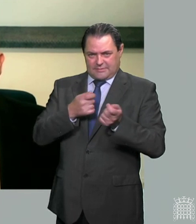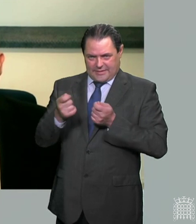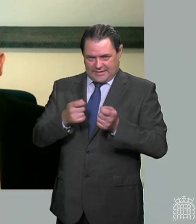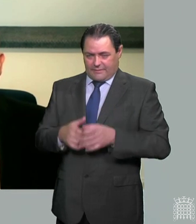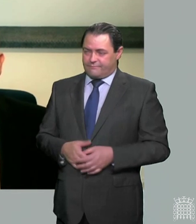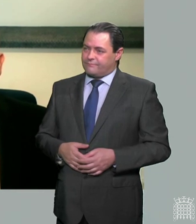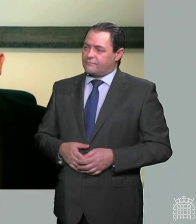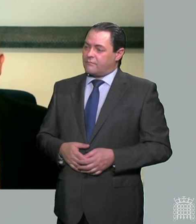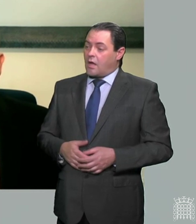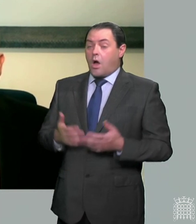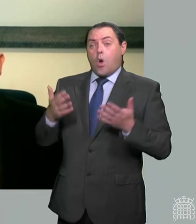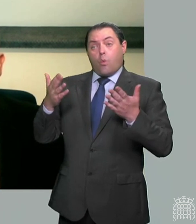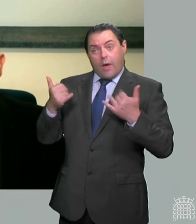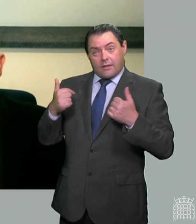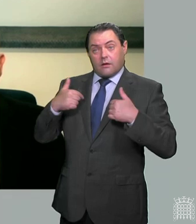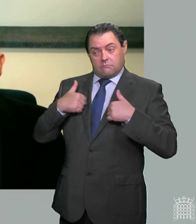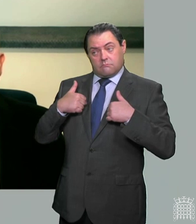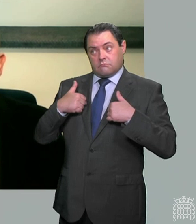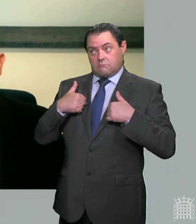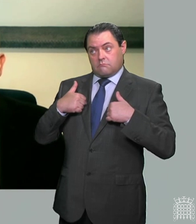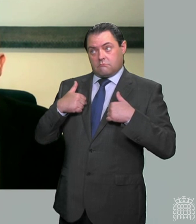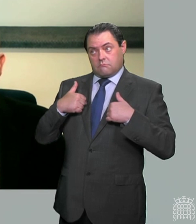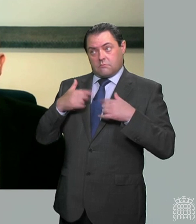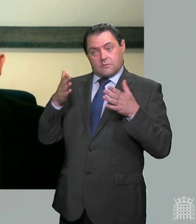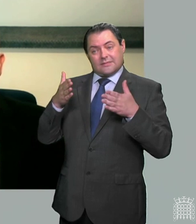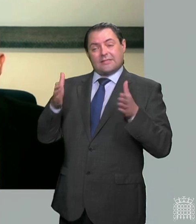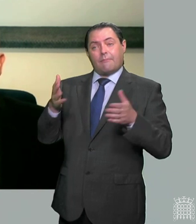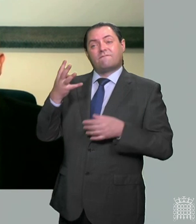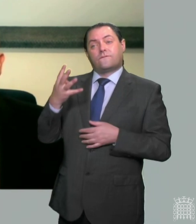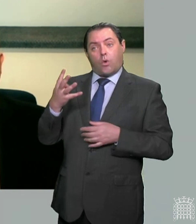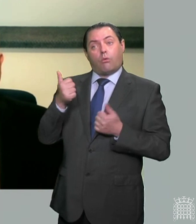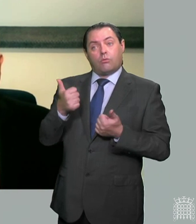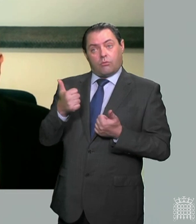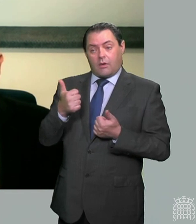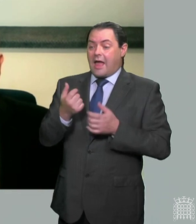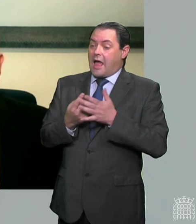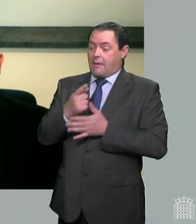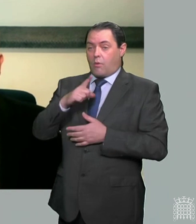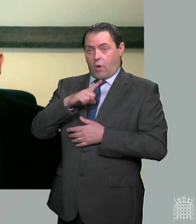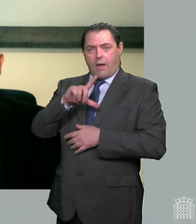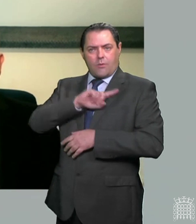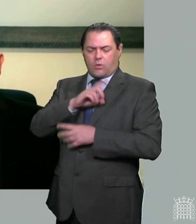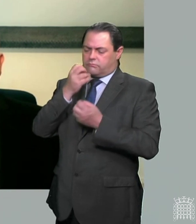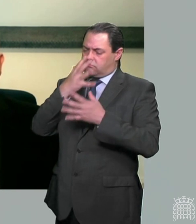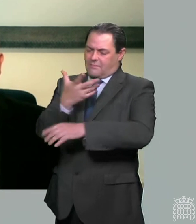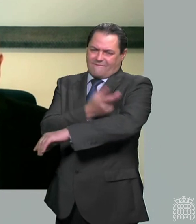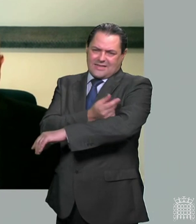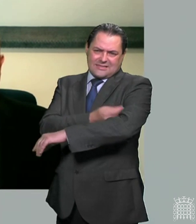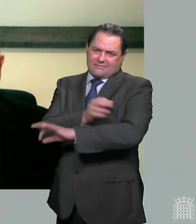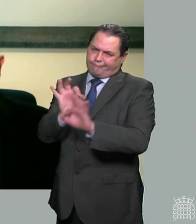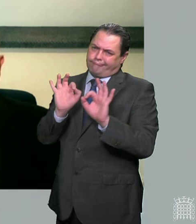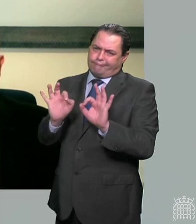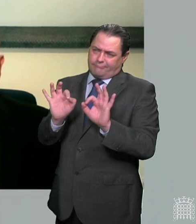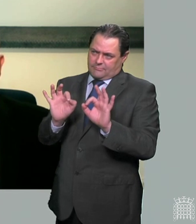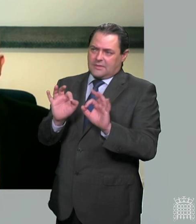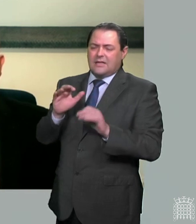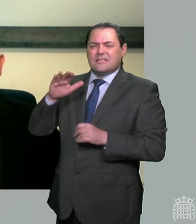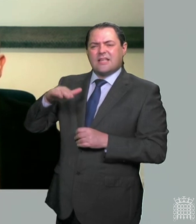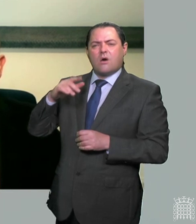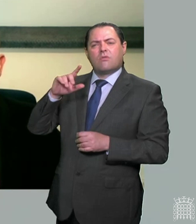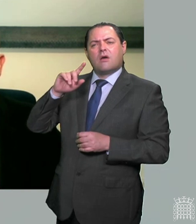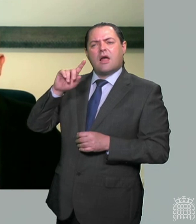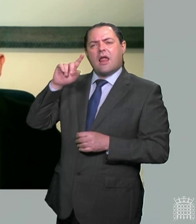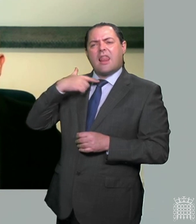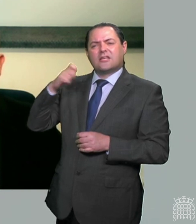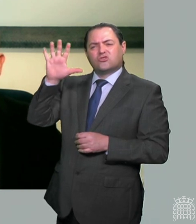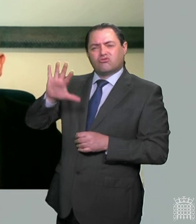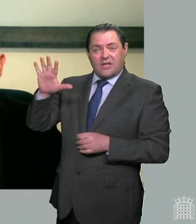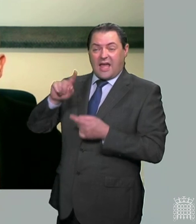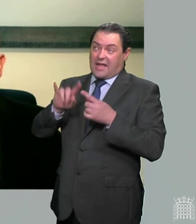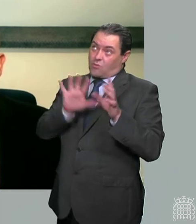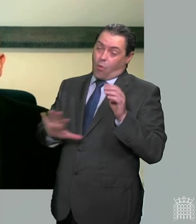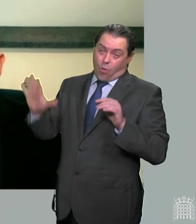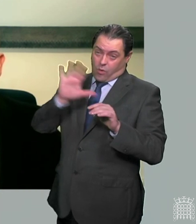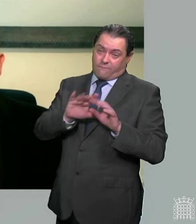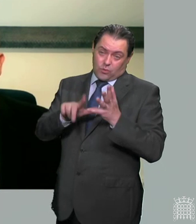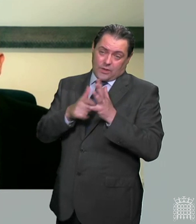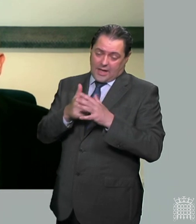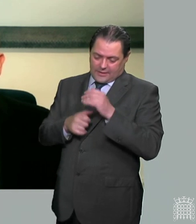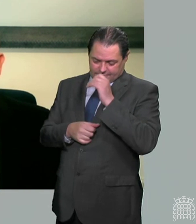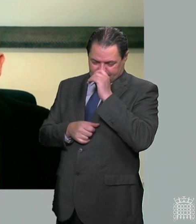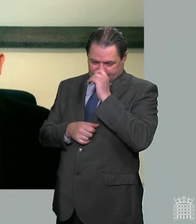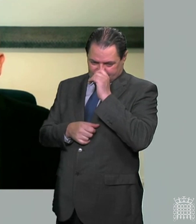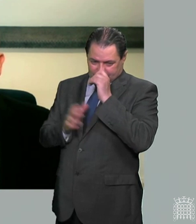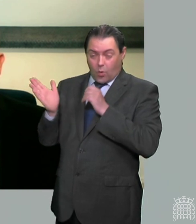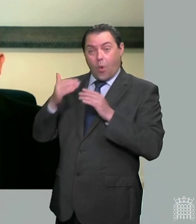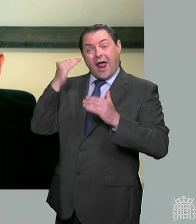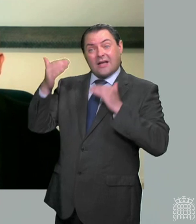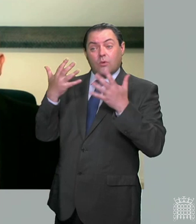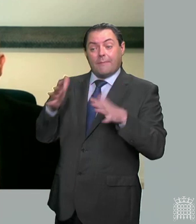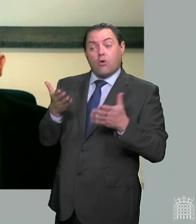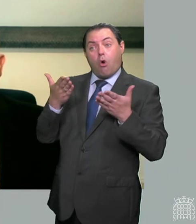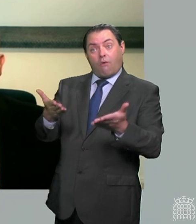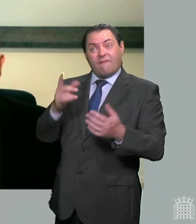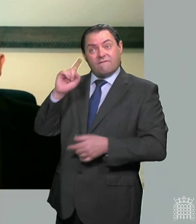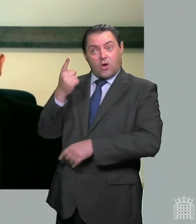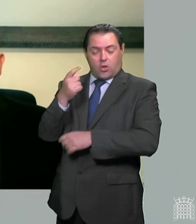I welcome the cautious move to step 4 this week, which was made possible only due to the fantastic vaccine roll-out in South Leicestershire and across our country and the fact that every adult has now been offered the vaccine.